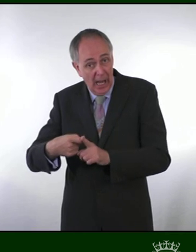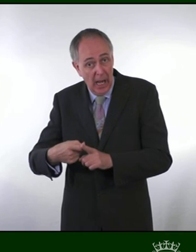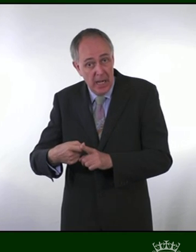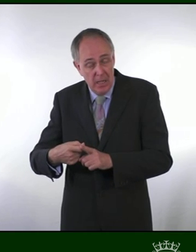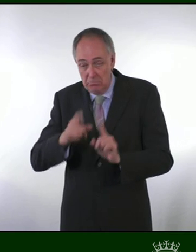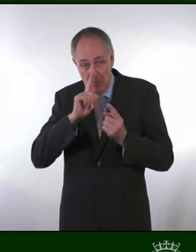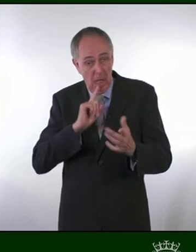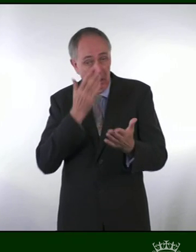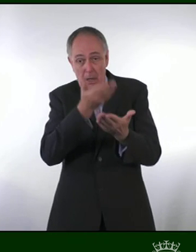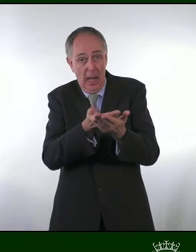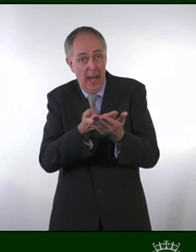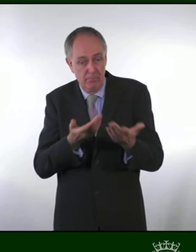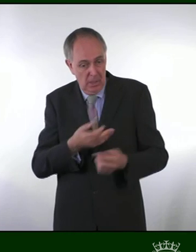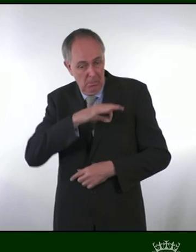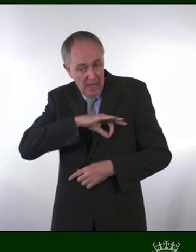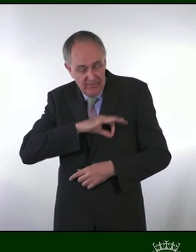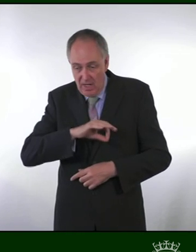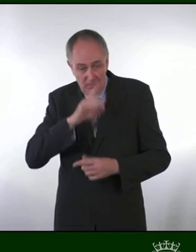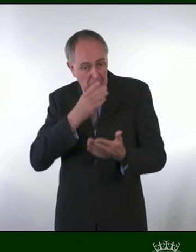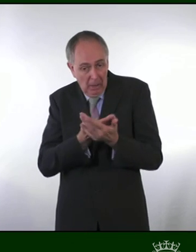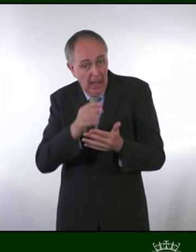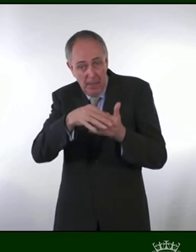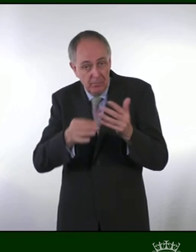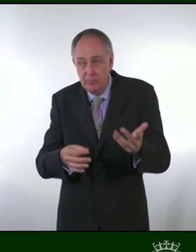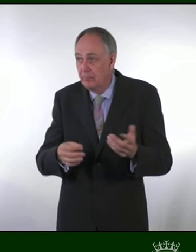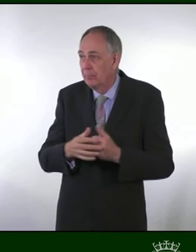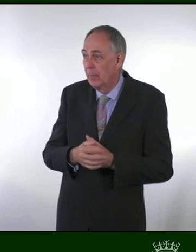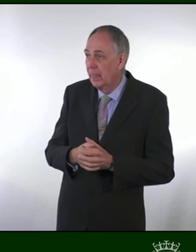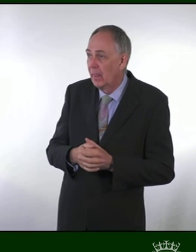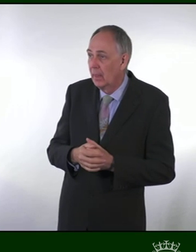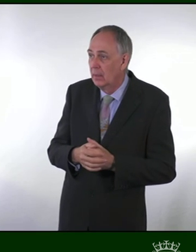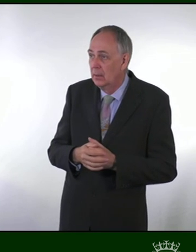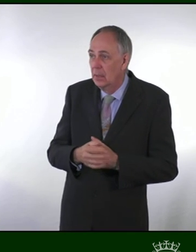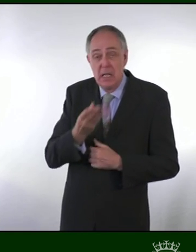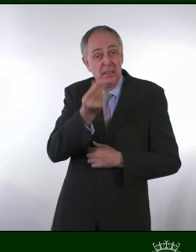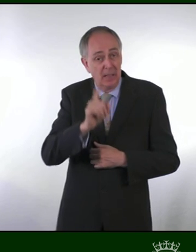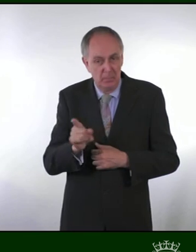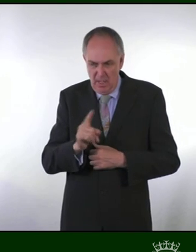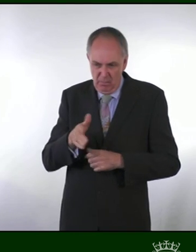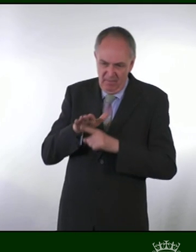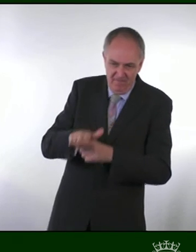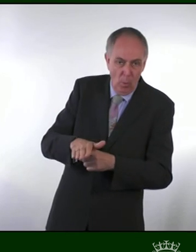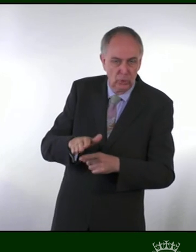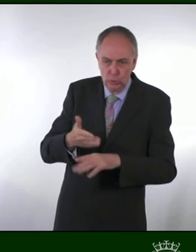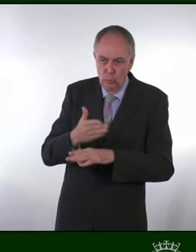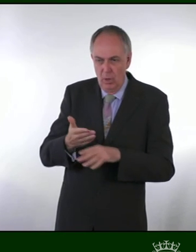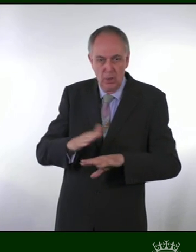Without support, many have been forced to continue working in unsafe conditions or have been pushed into extreme poverty.